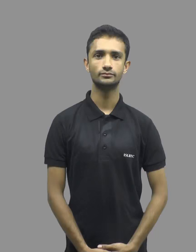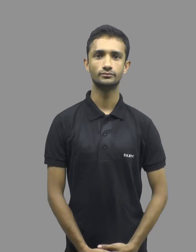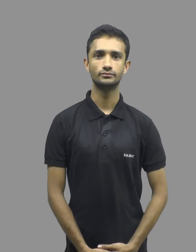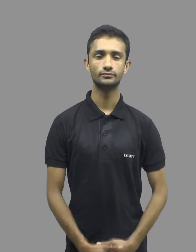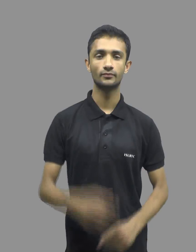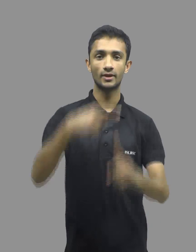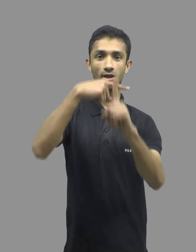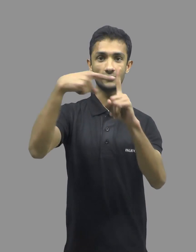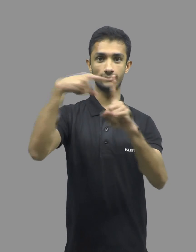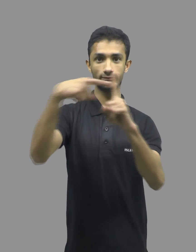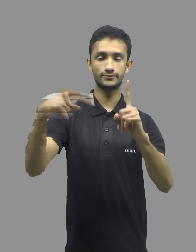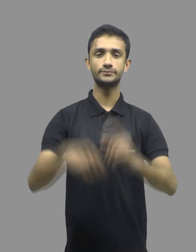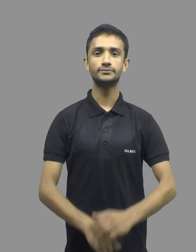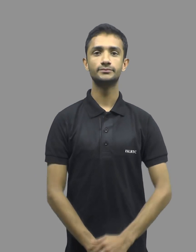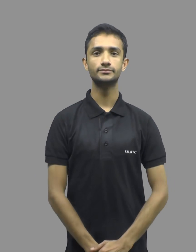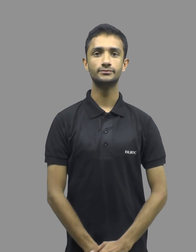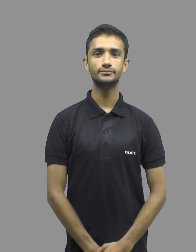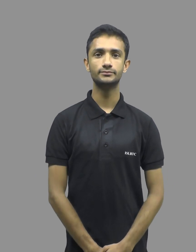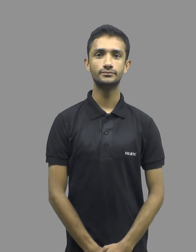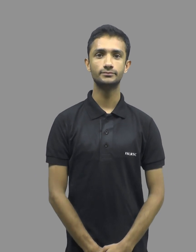Fraction